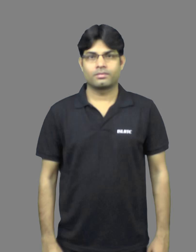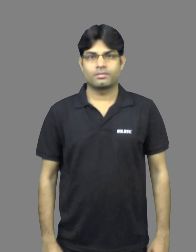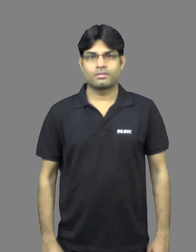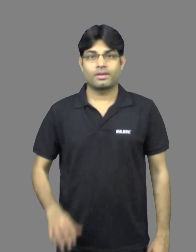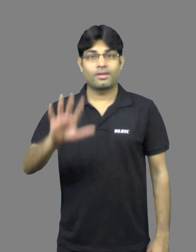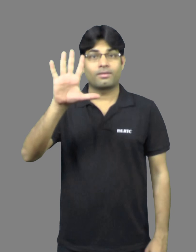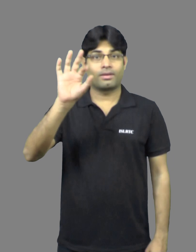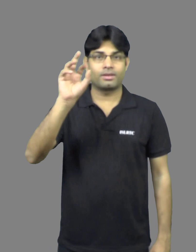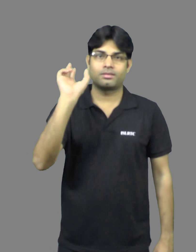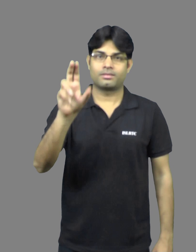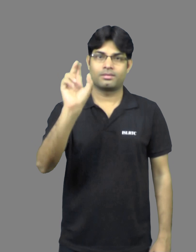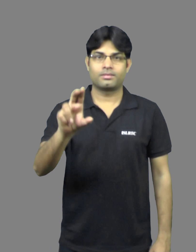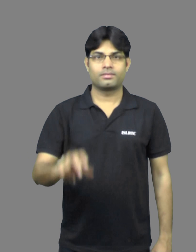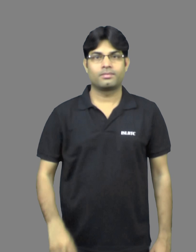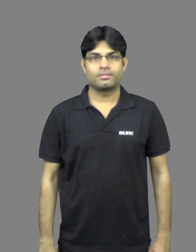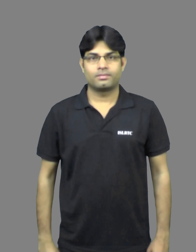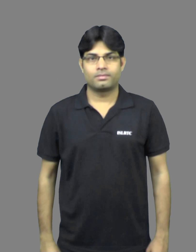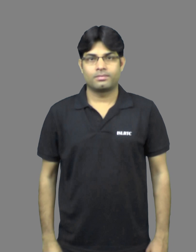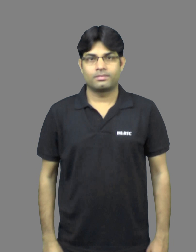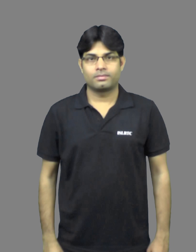One Day Cricket 50-Overs Format